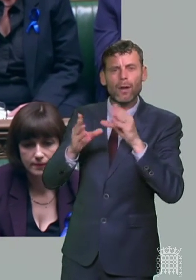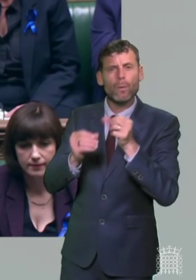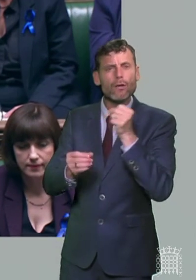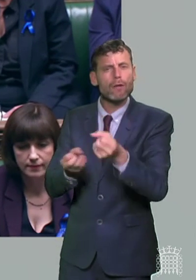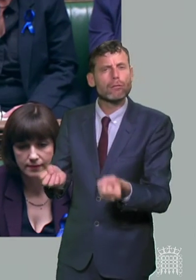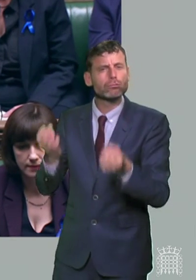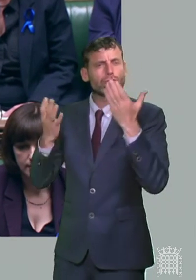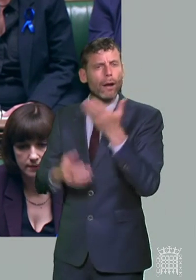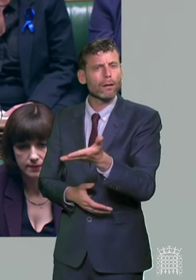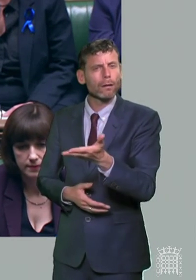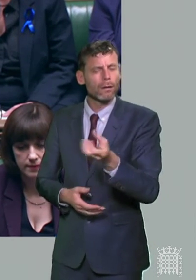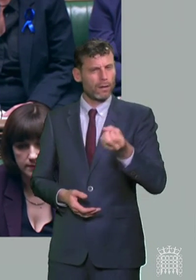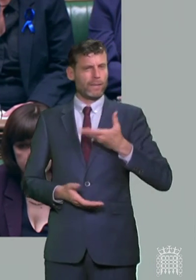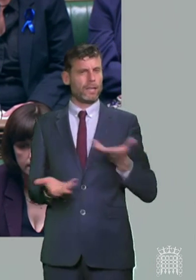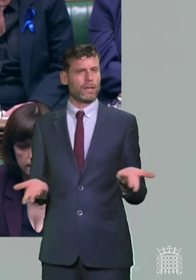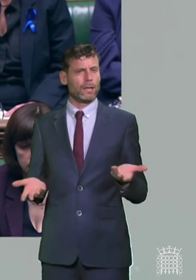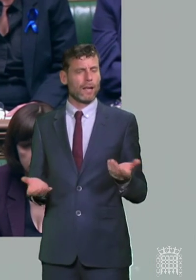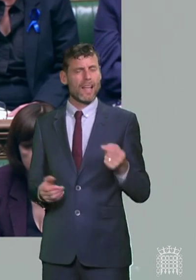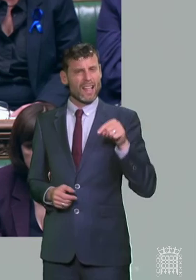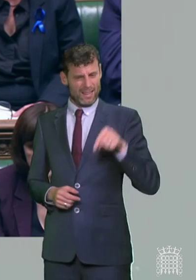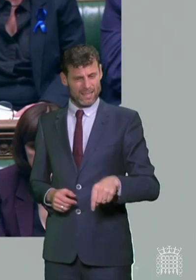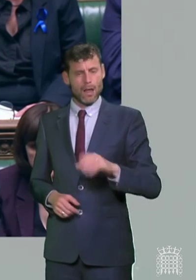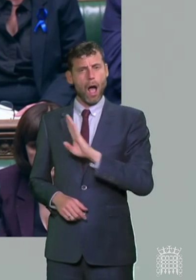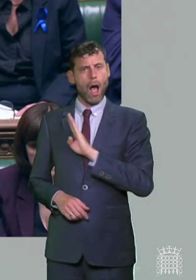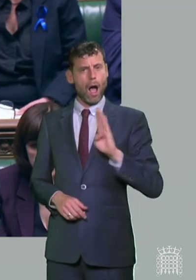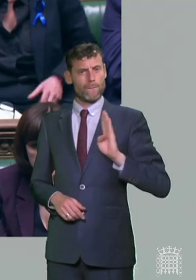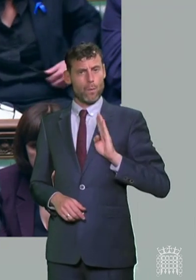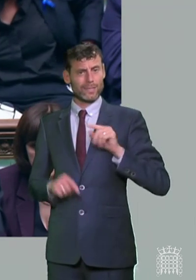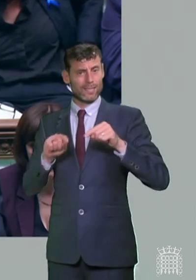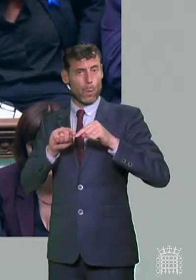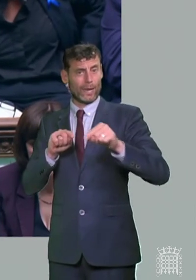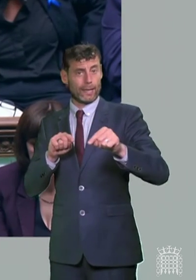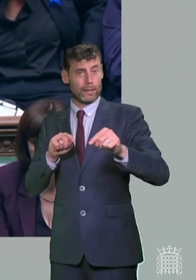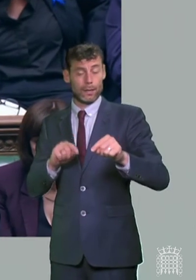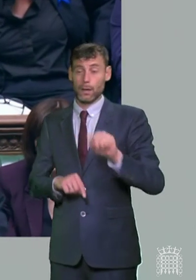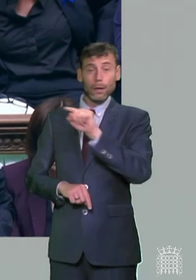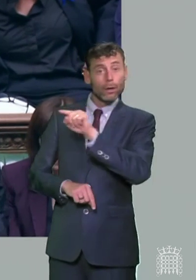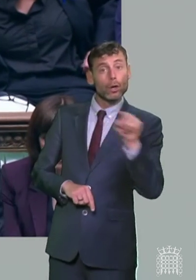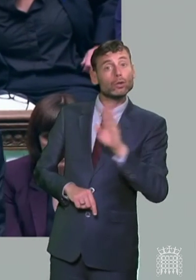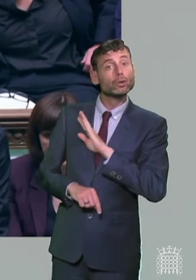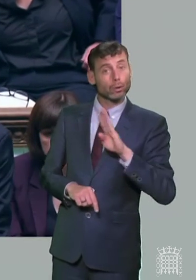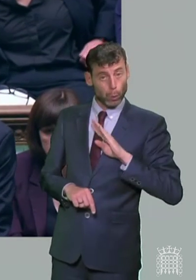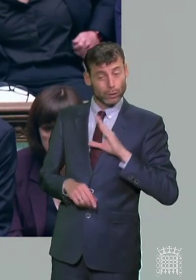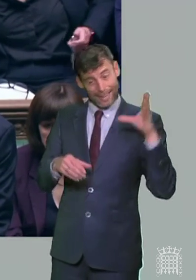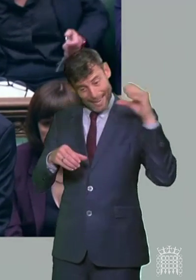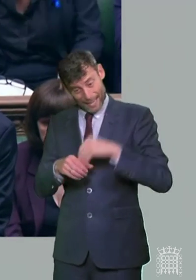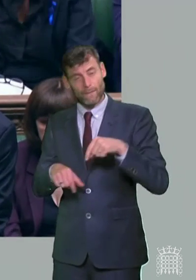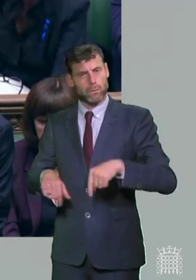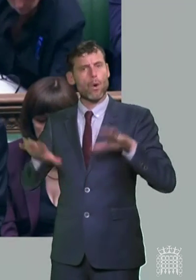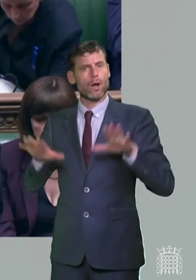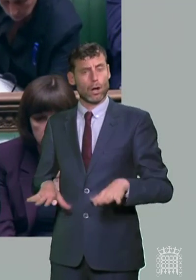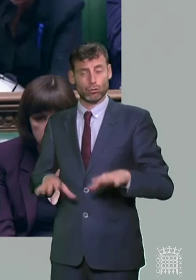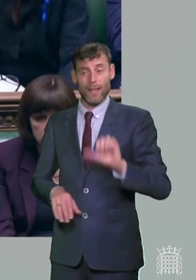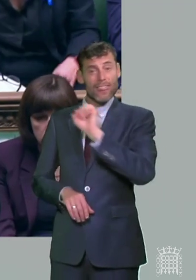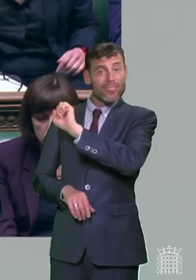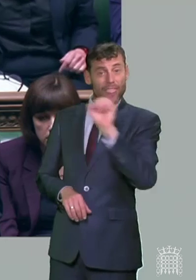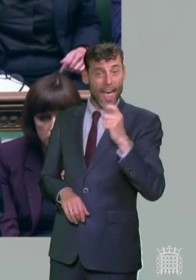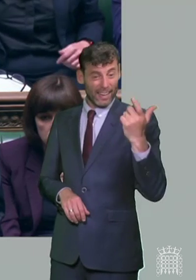It is Armed Forces Week. Under this Prime Minister, those serving our country are facing a real-terms pay cut.